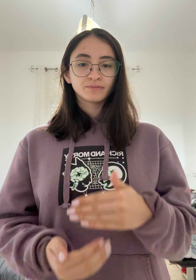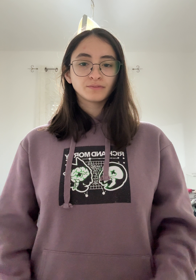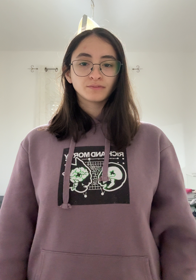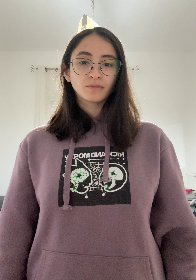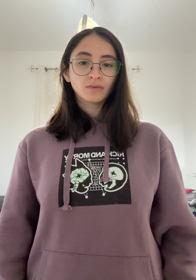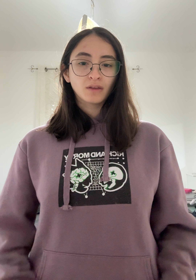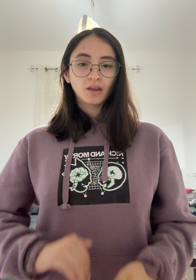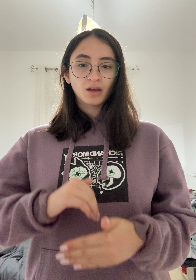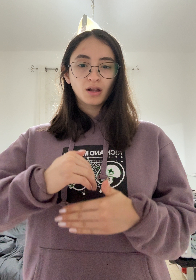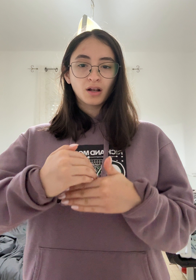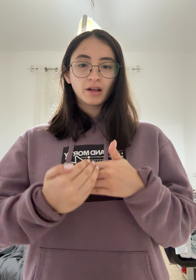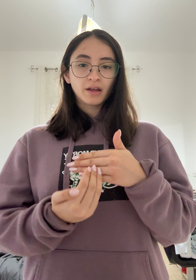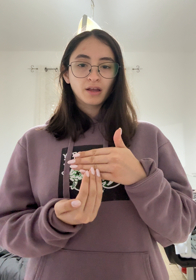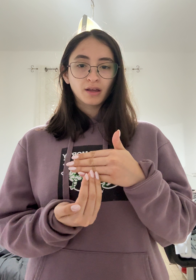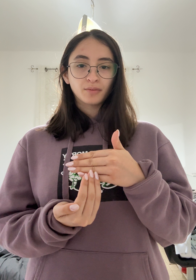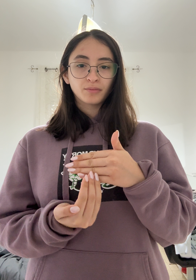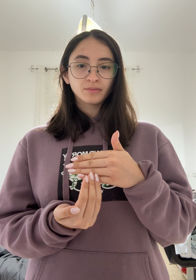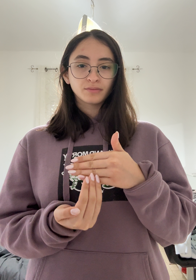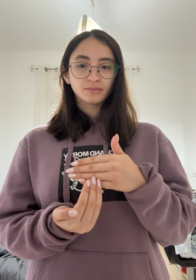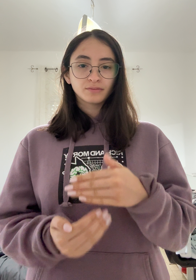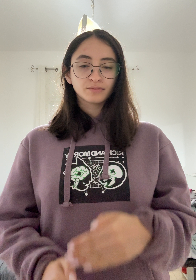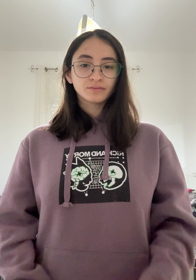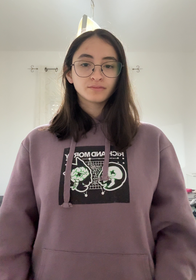לחם